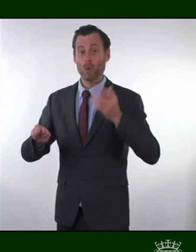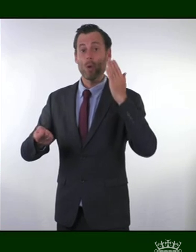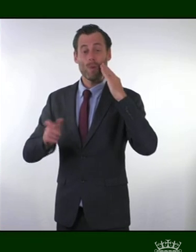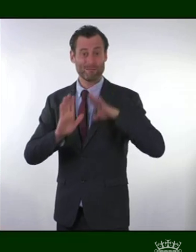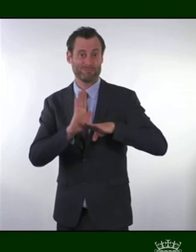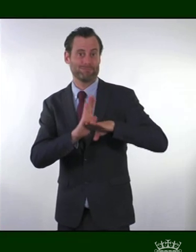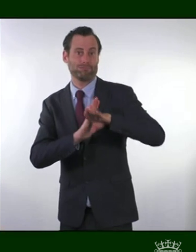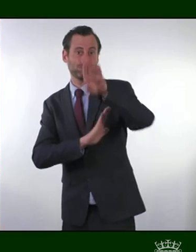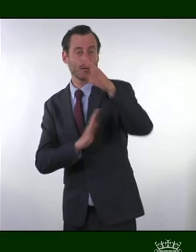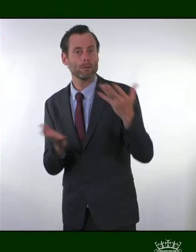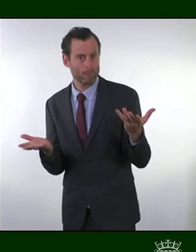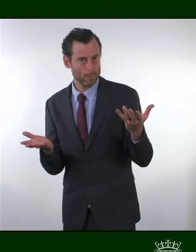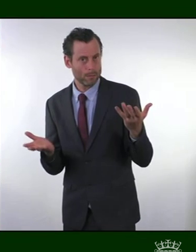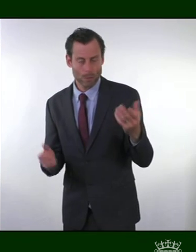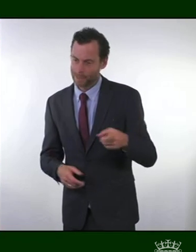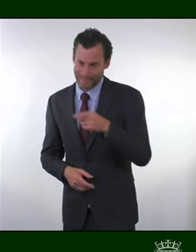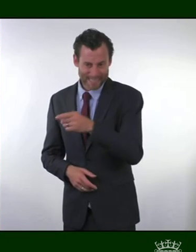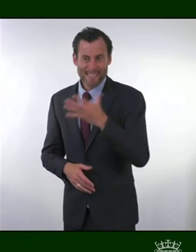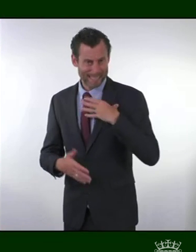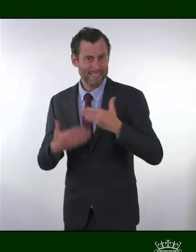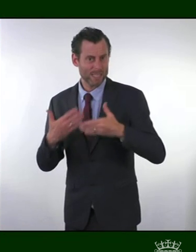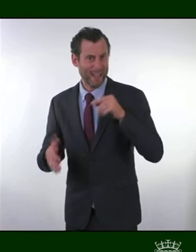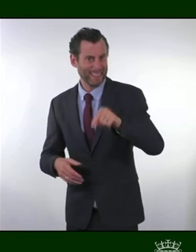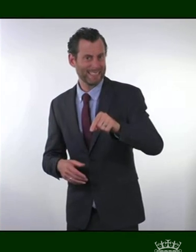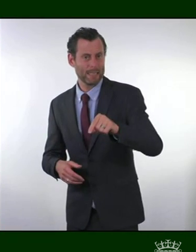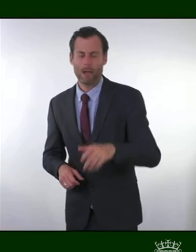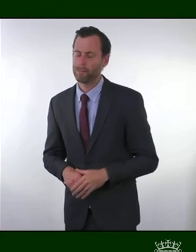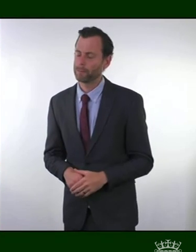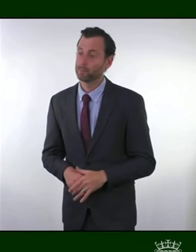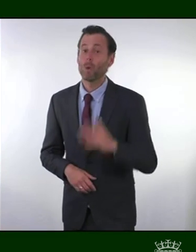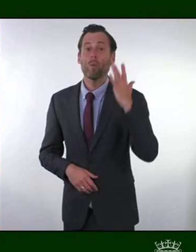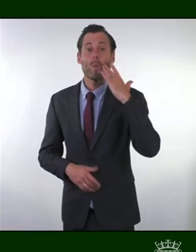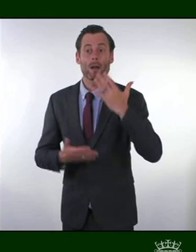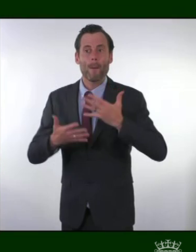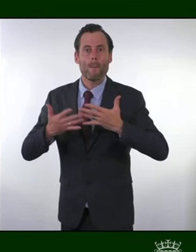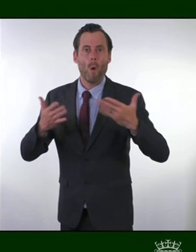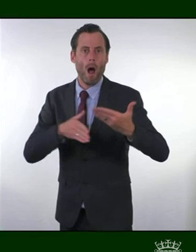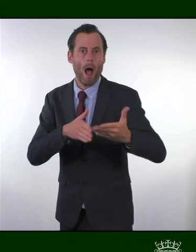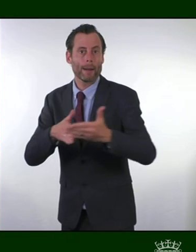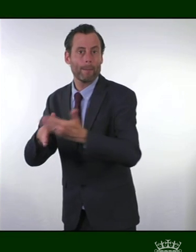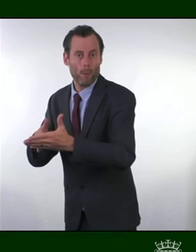Where unemployment arises as a symptom of economic damage, more must be done to help.